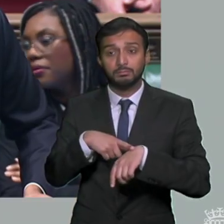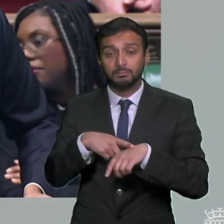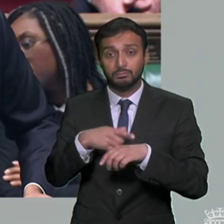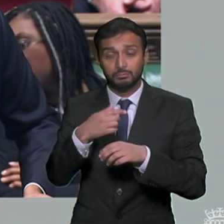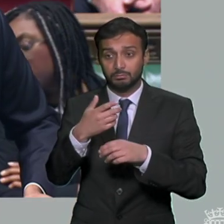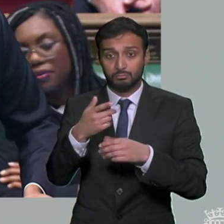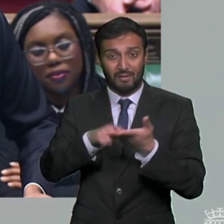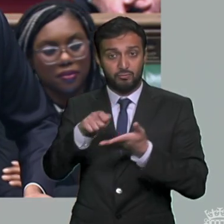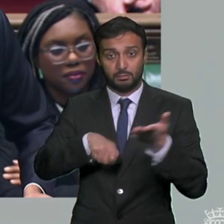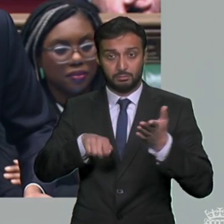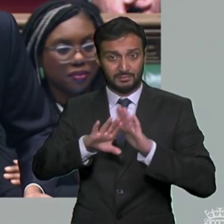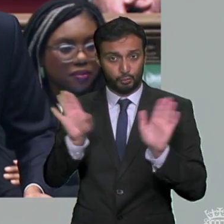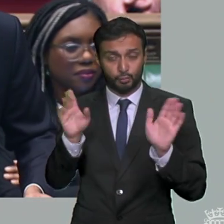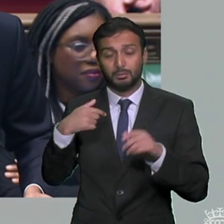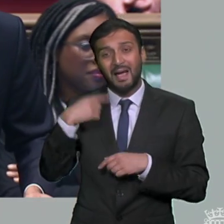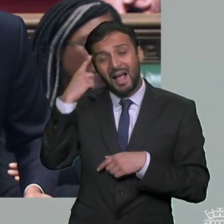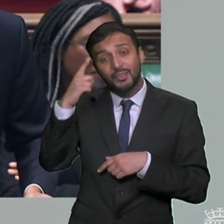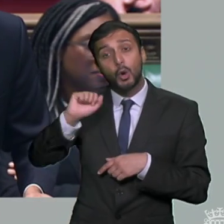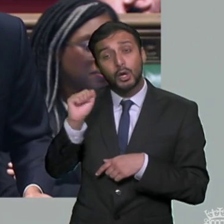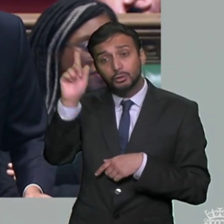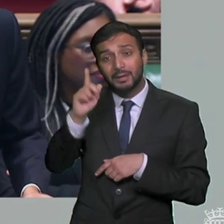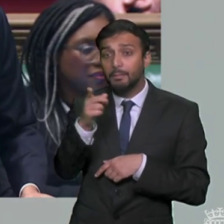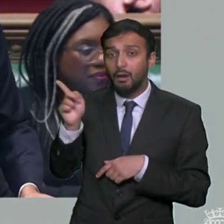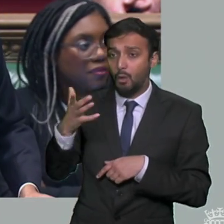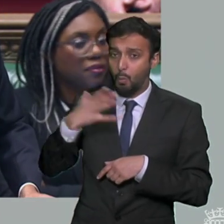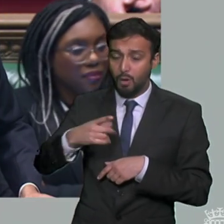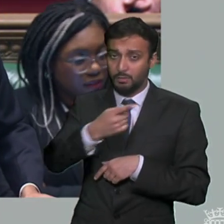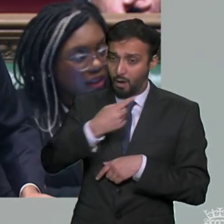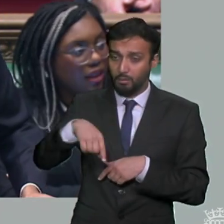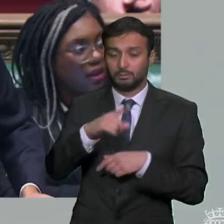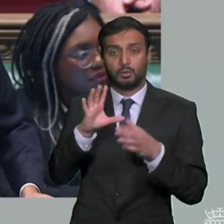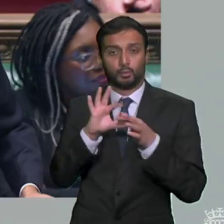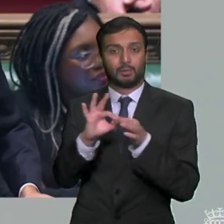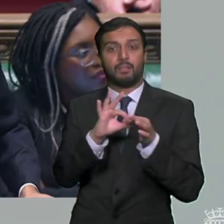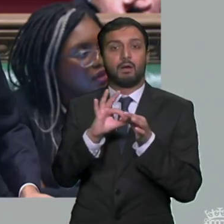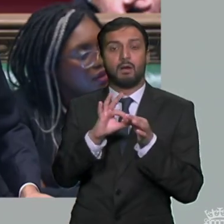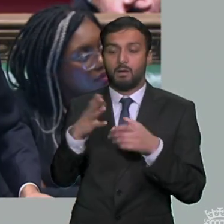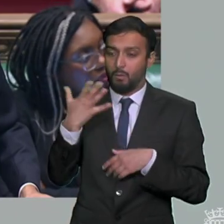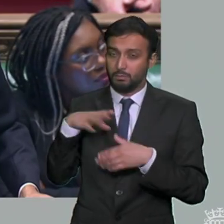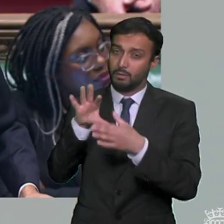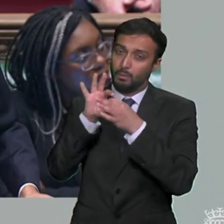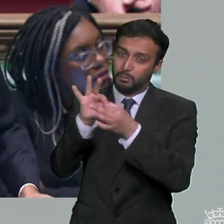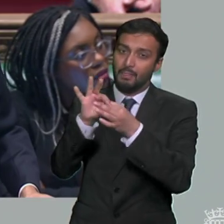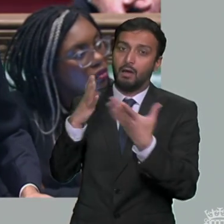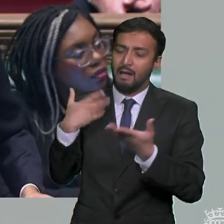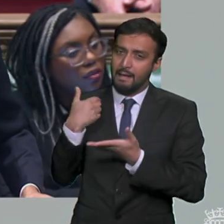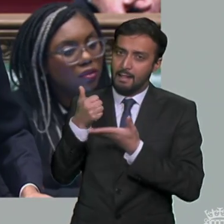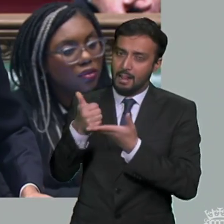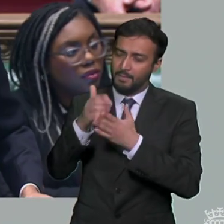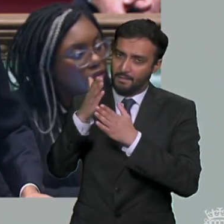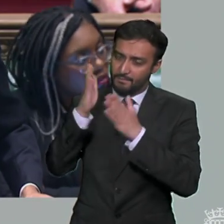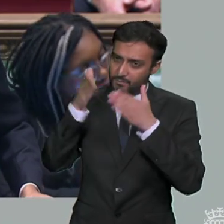I think what the people of Scotland want is for us to be working constructively together to focus on their priorities.